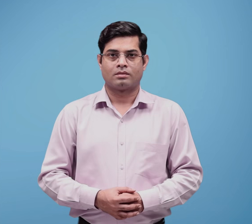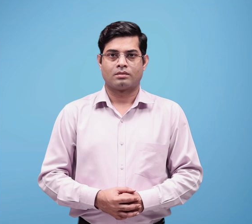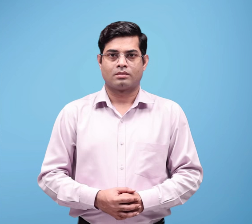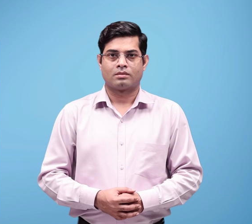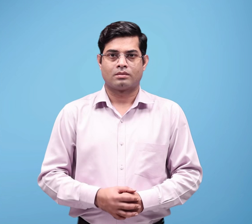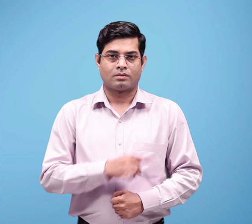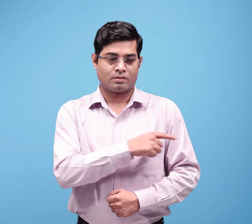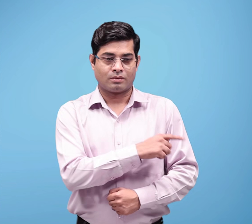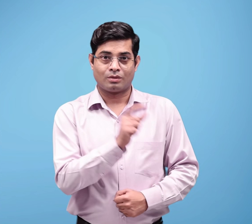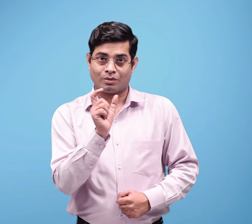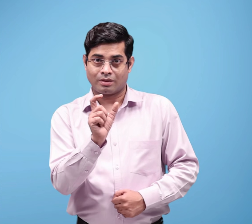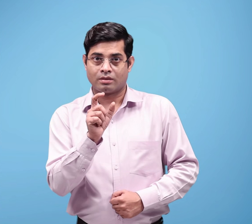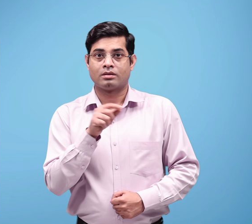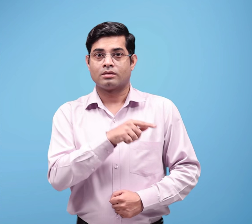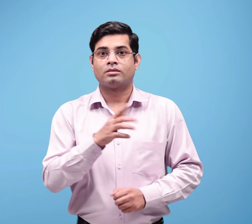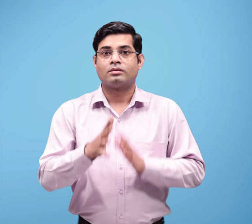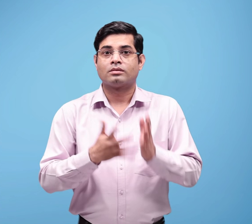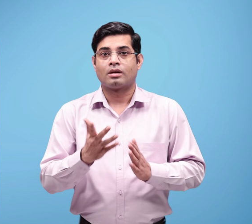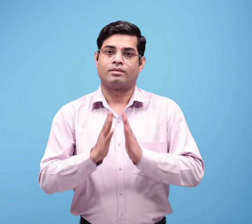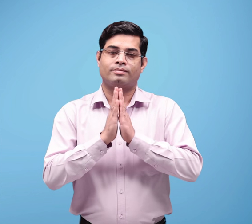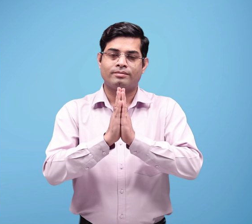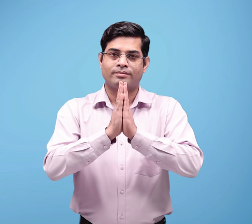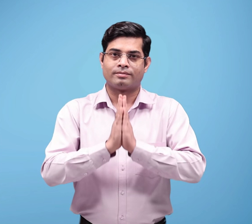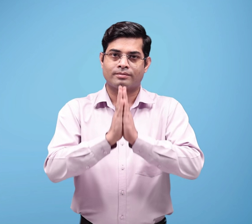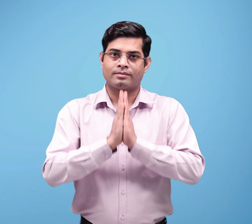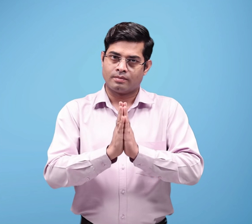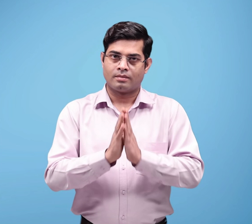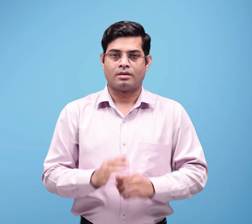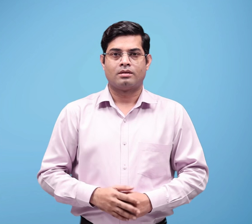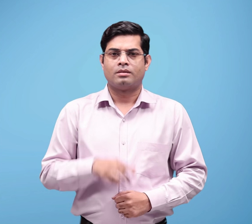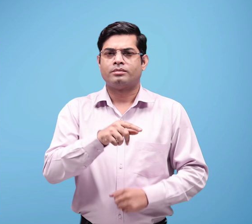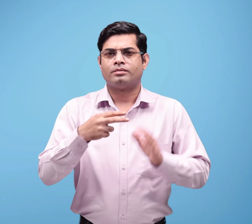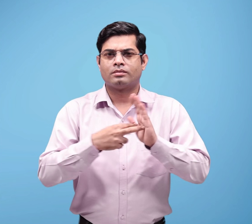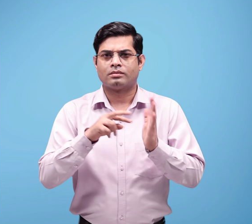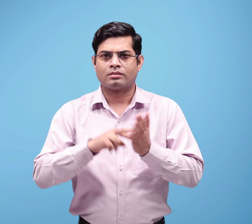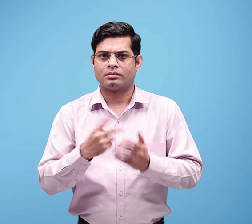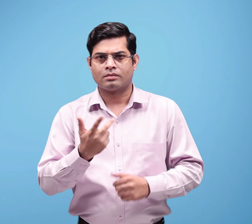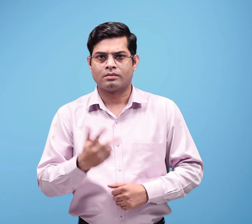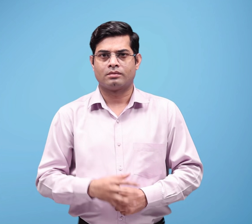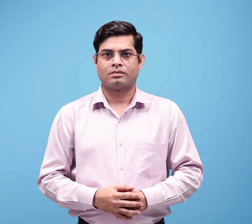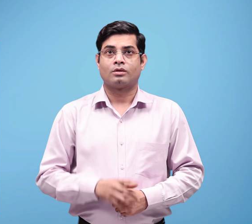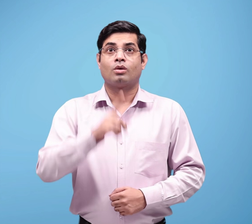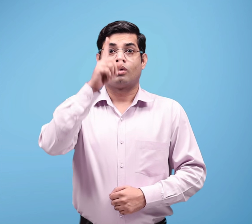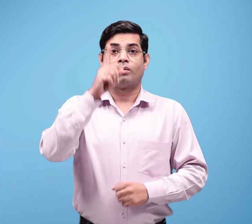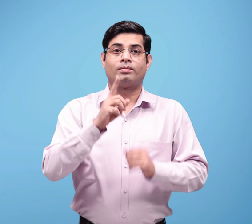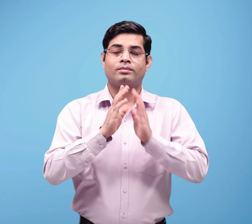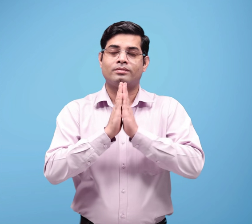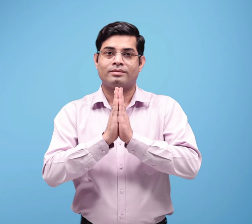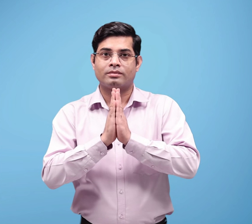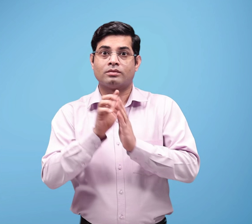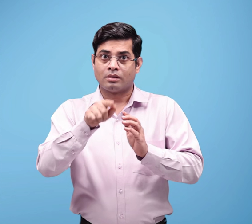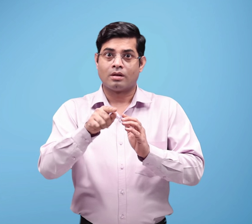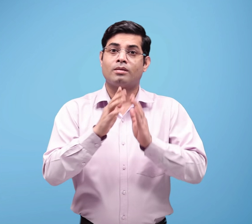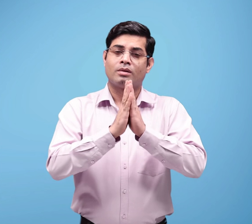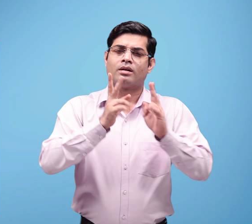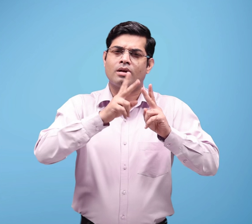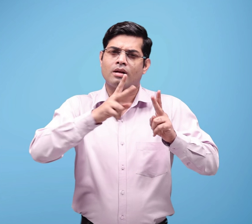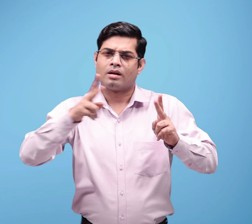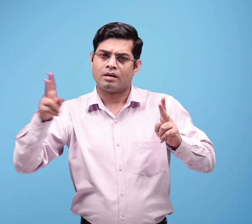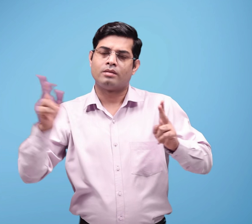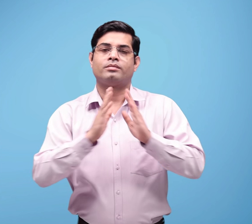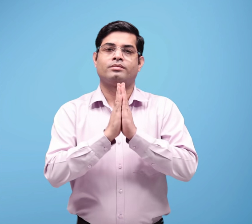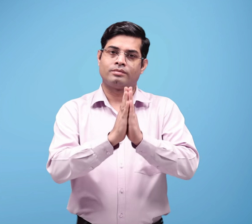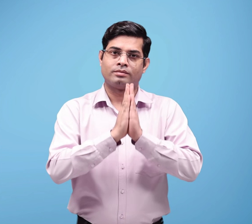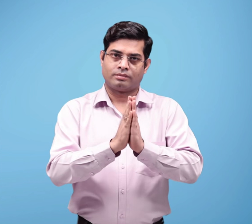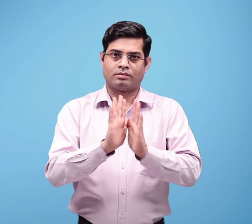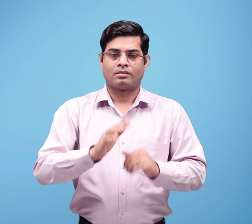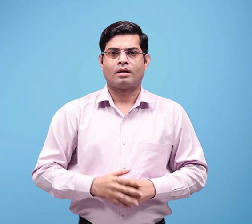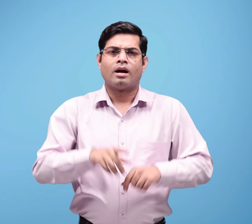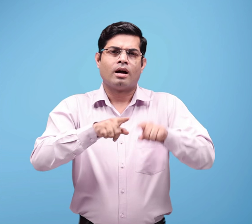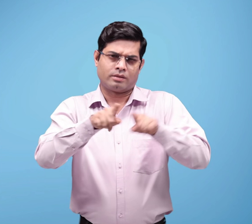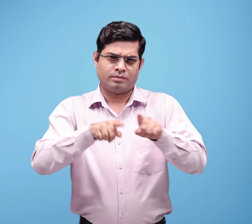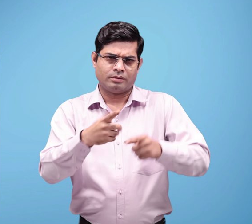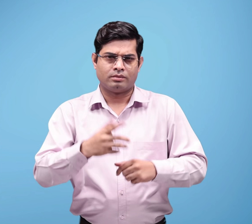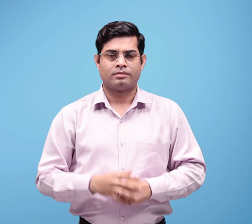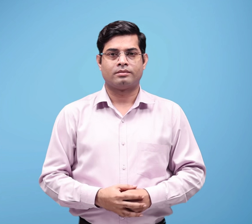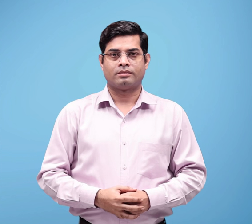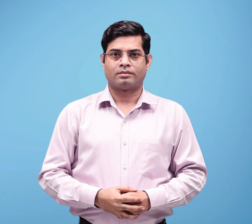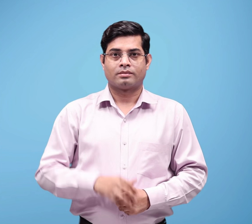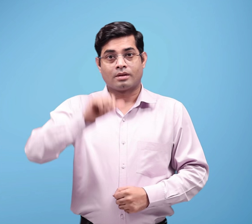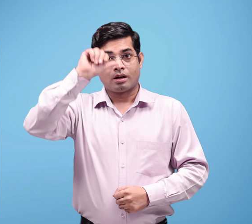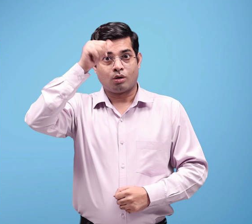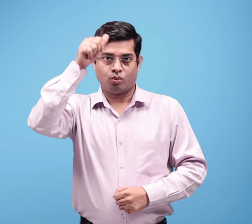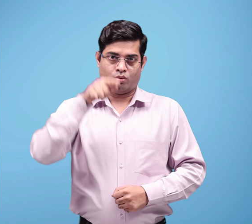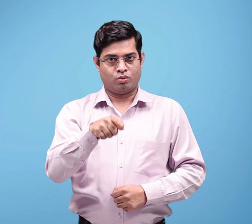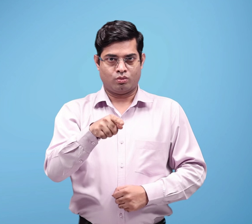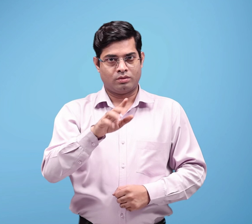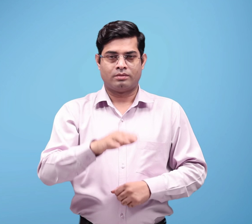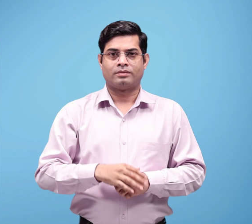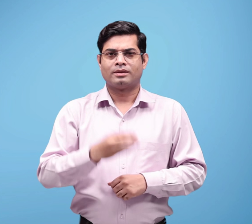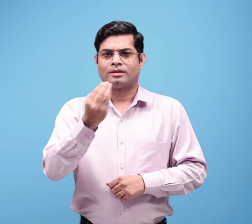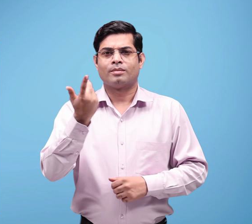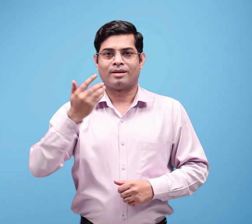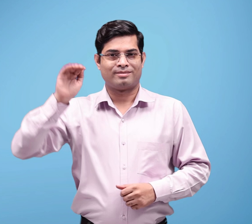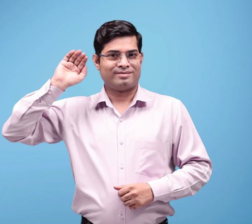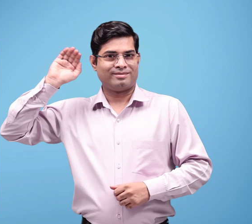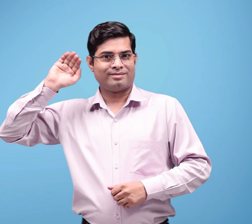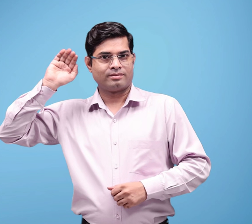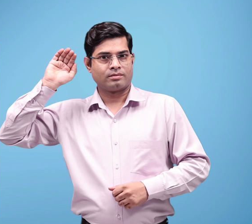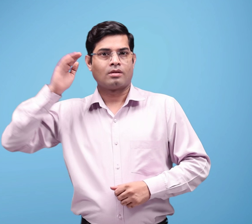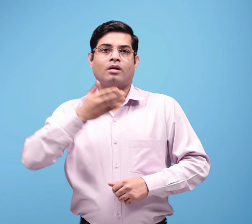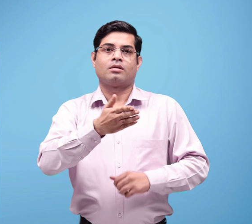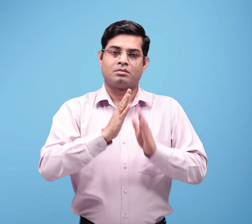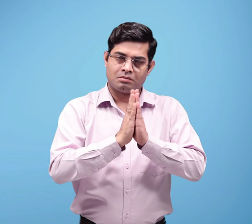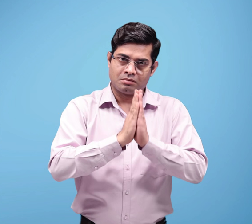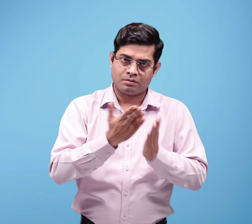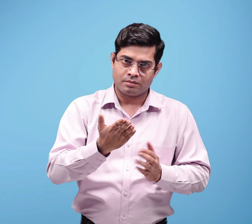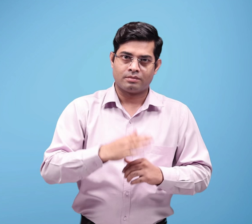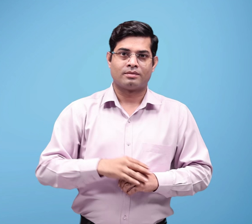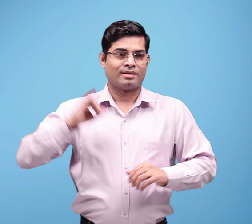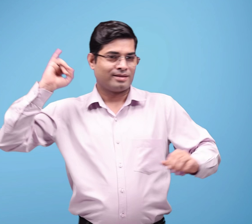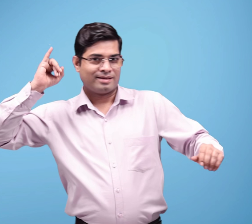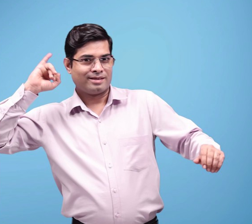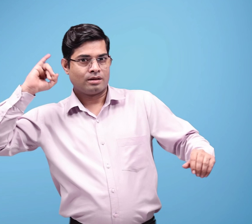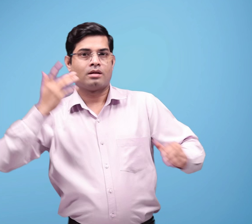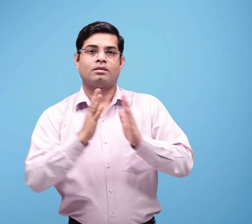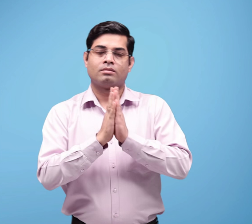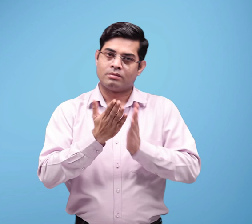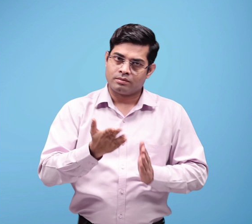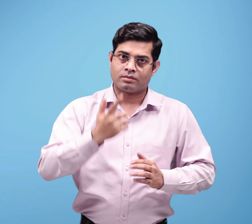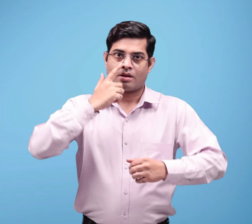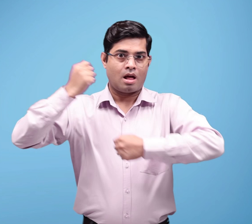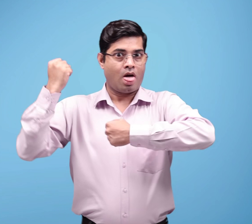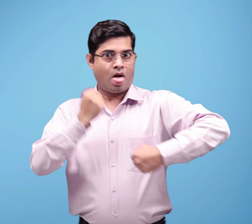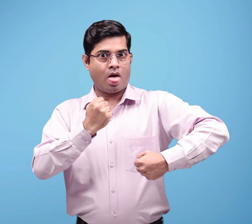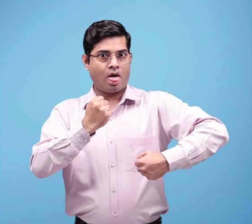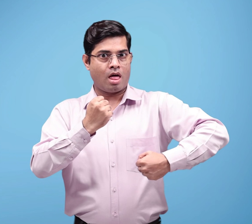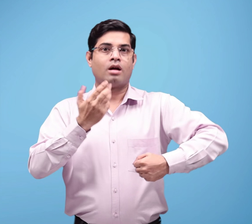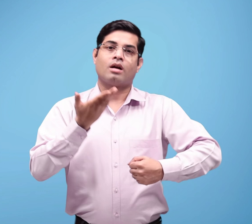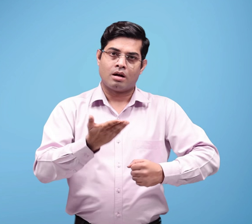deity This sign means deity. It basically refers to a god or goddess. For example, in Hinduism, some deities are Shiva, Vishnu, Durga, etc.